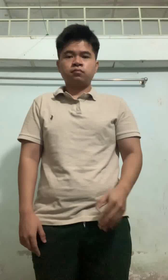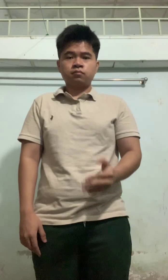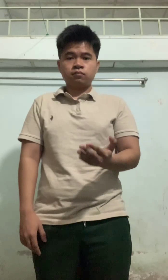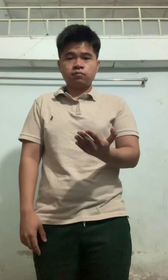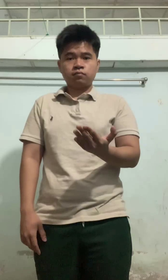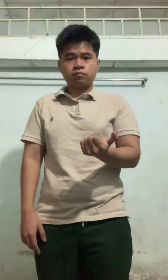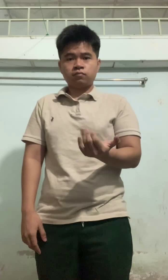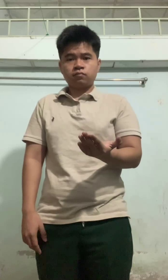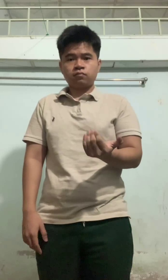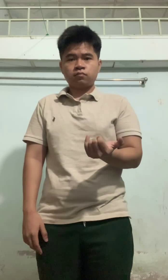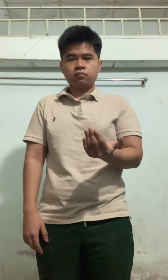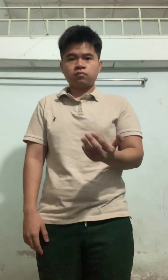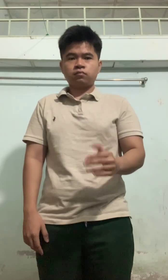yeu cau